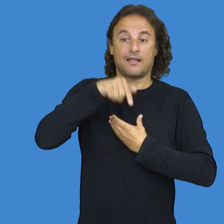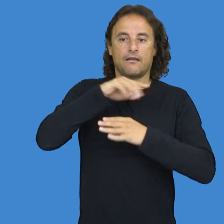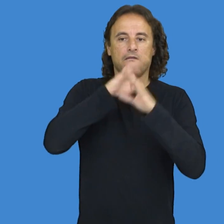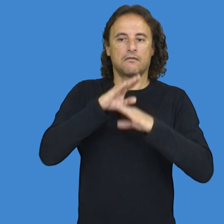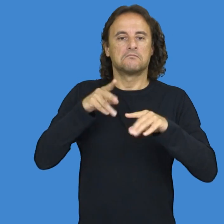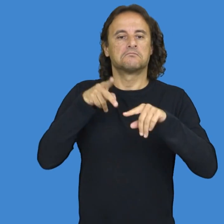resultado